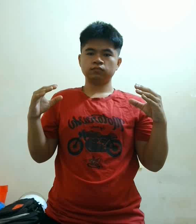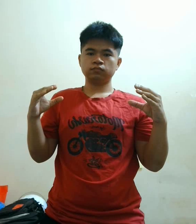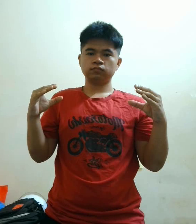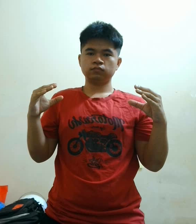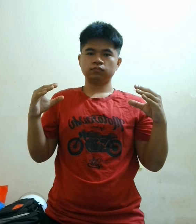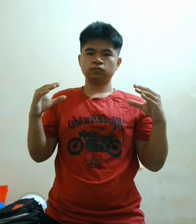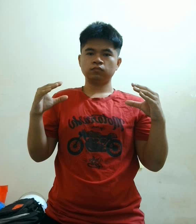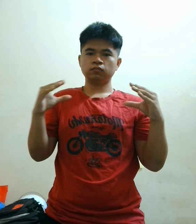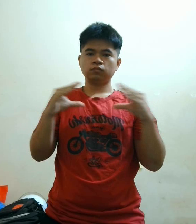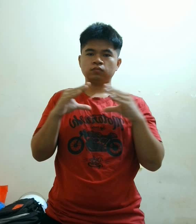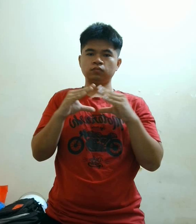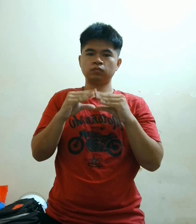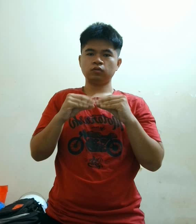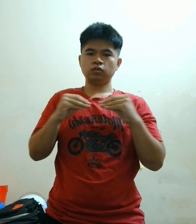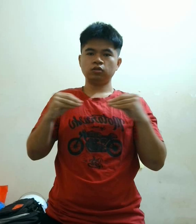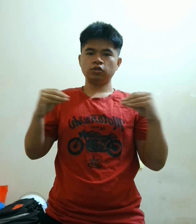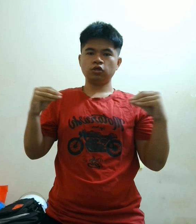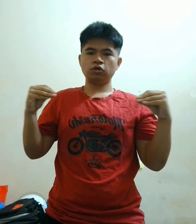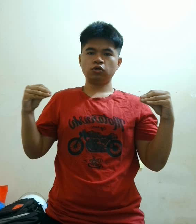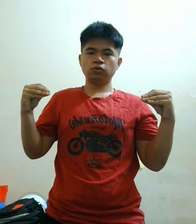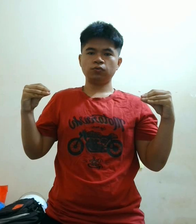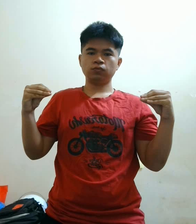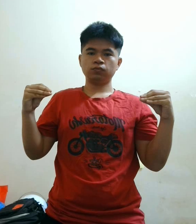nhieu